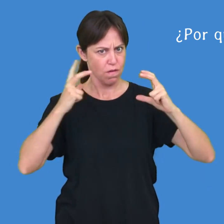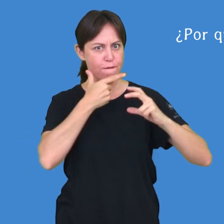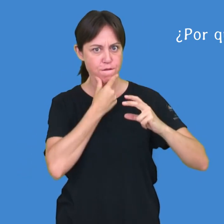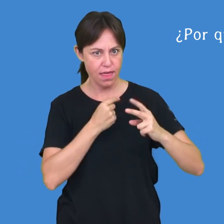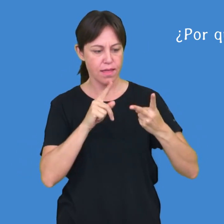fácil